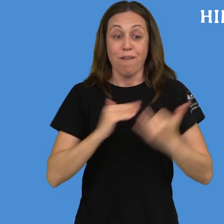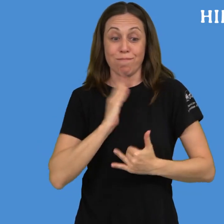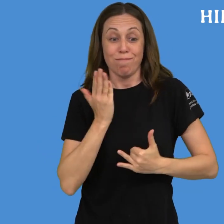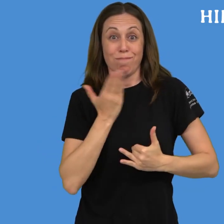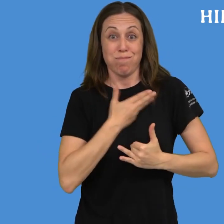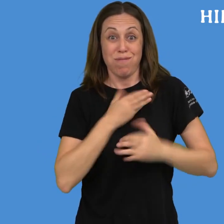afectar